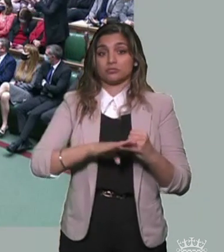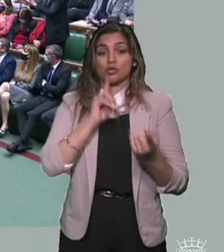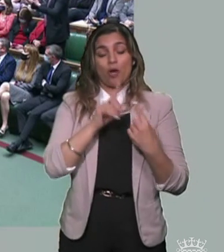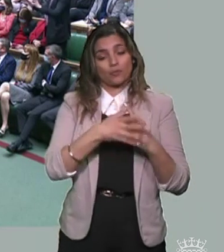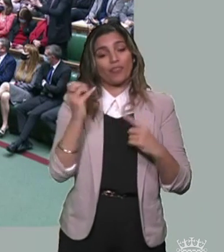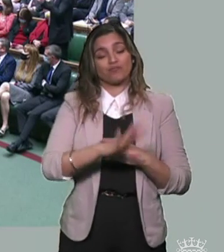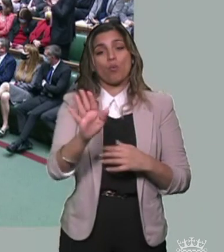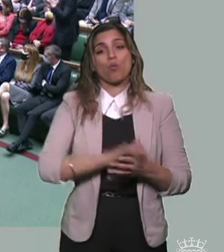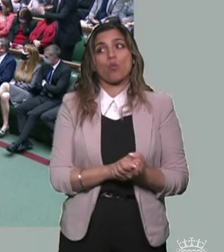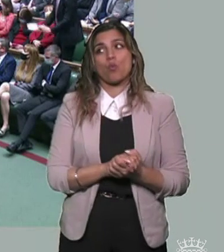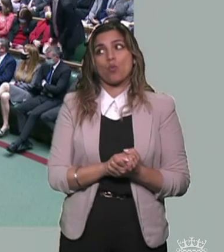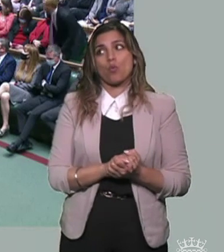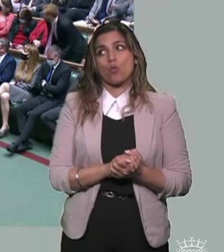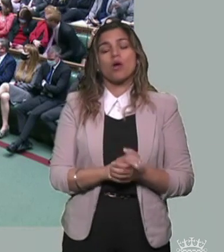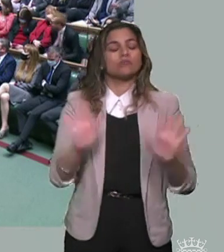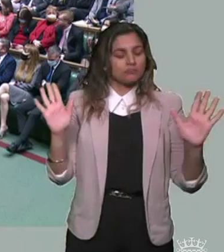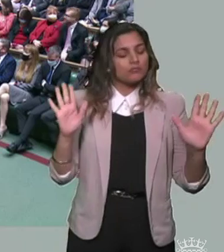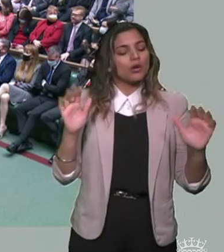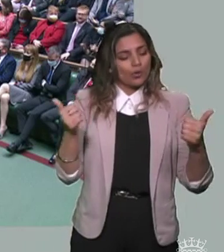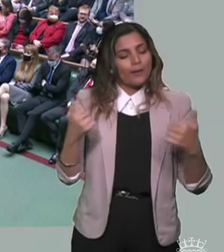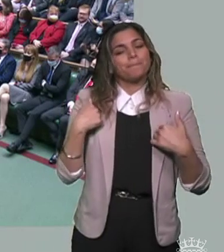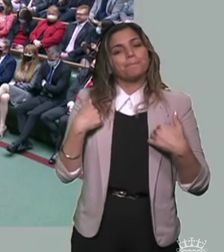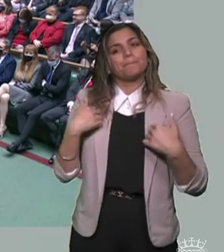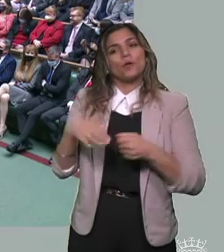I withdraw it. That is what my constituents think, not my view.